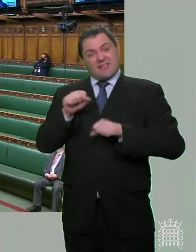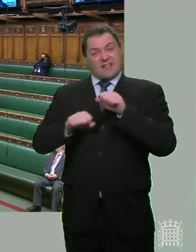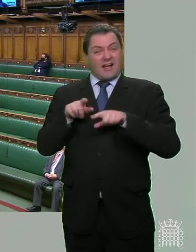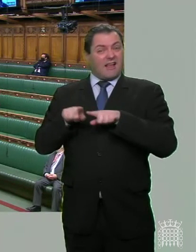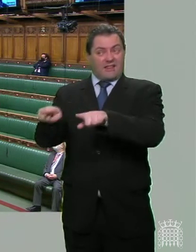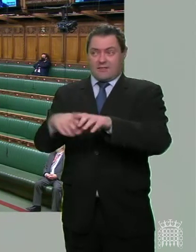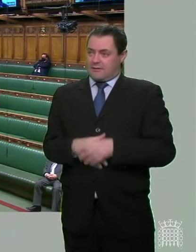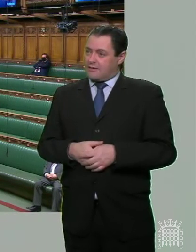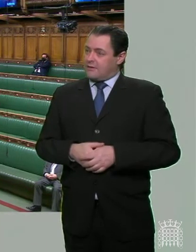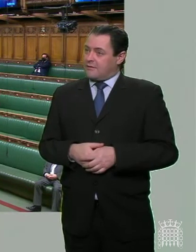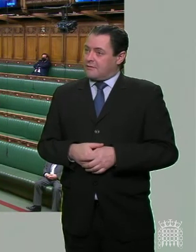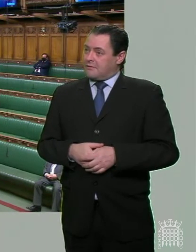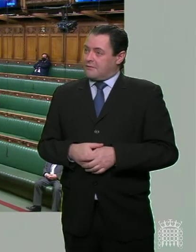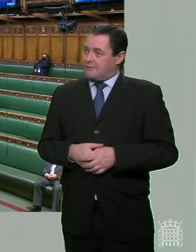And the Chief Whip, I would expect.